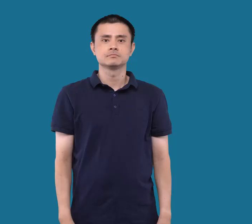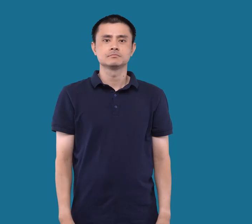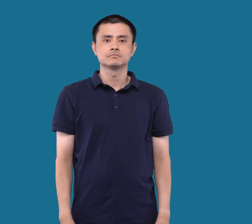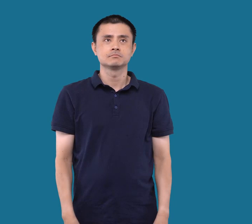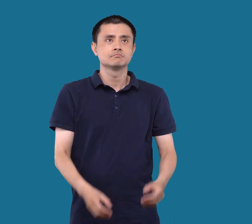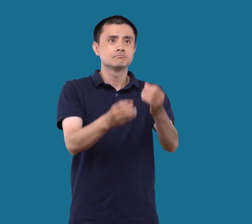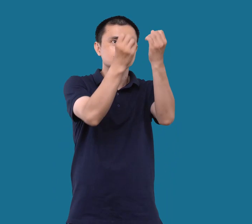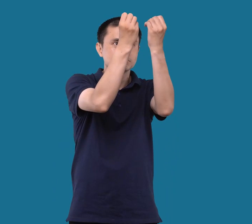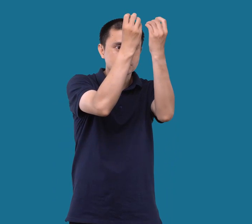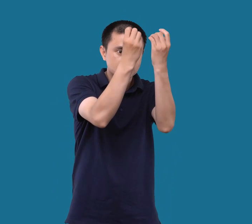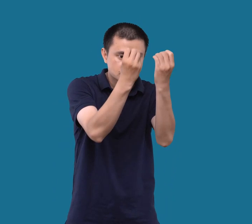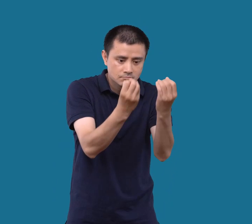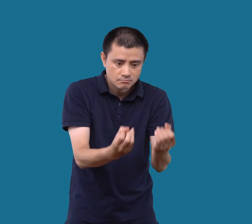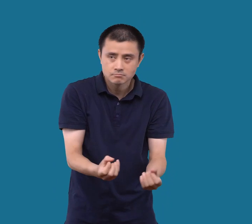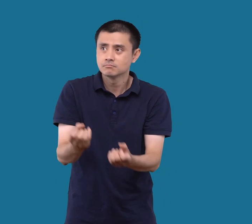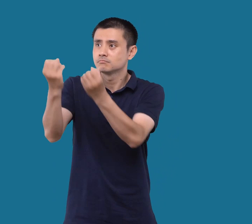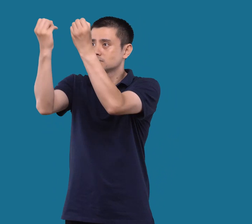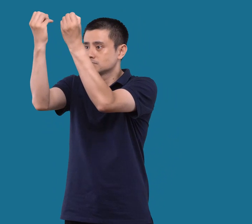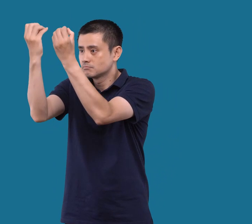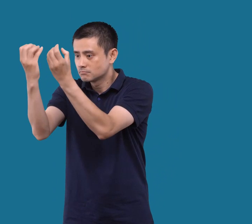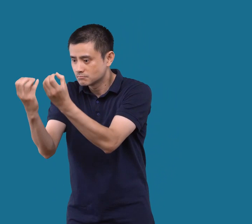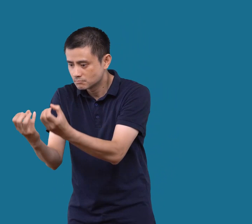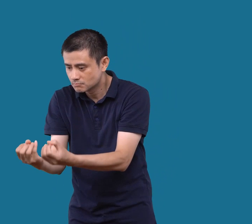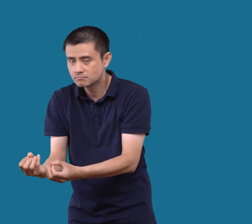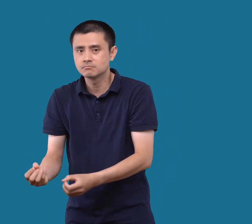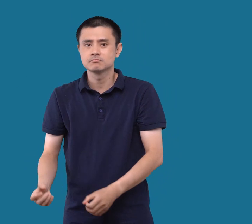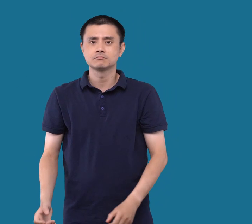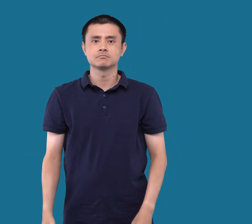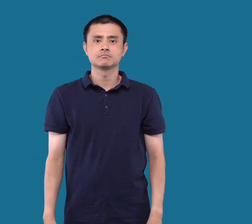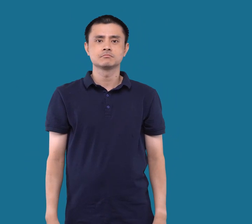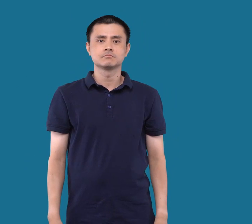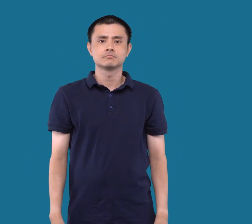dãy số liệu